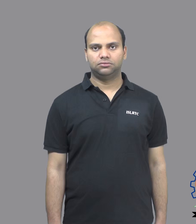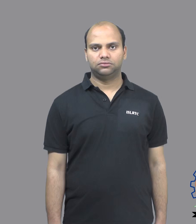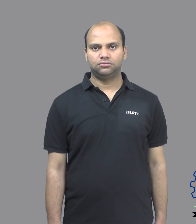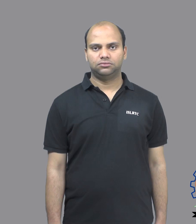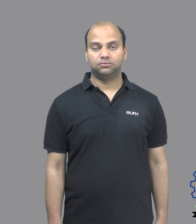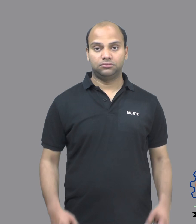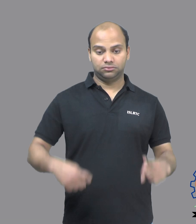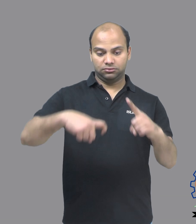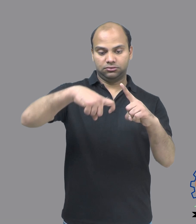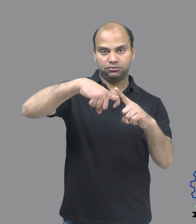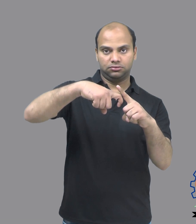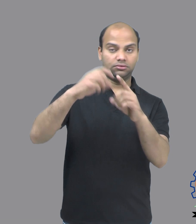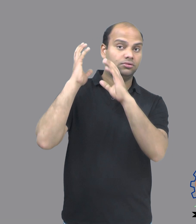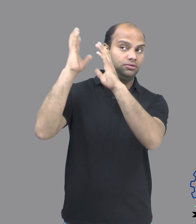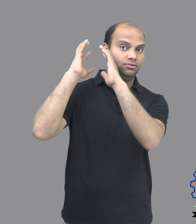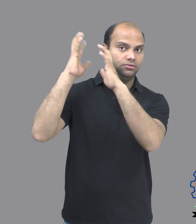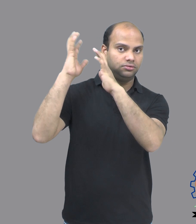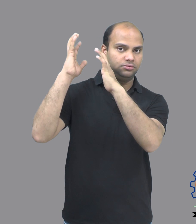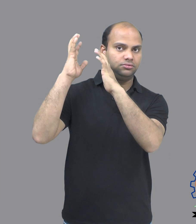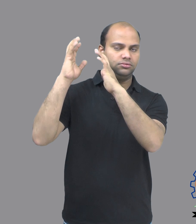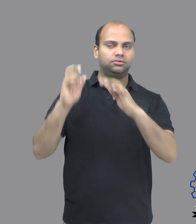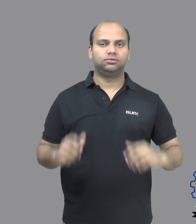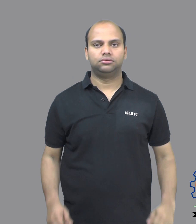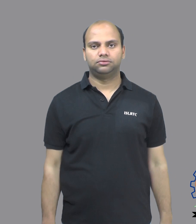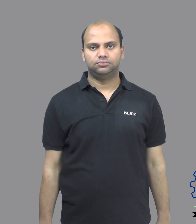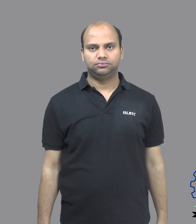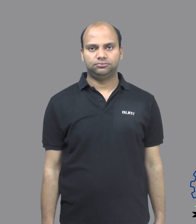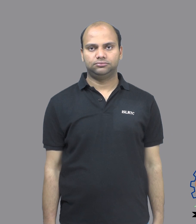Kerala